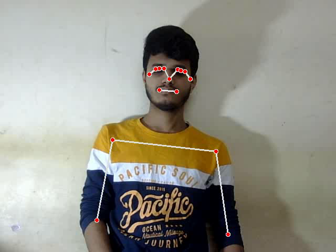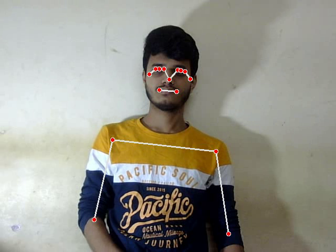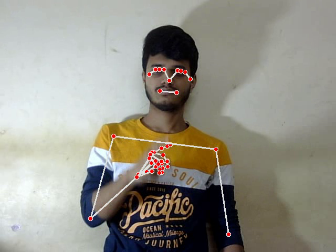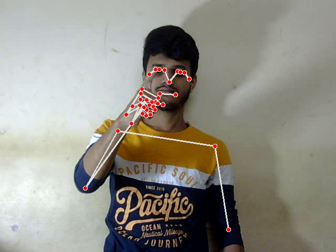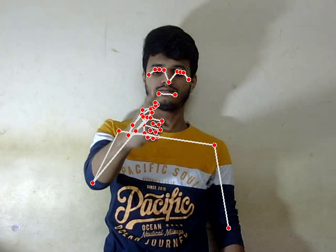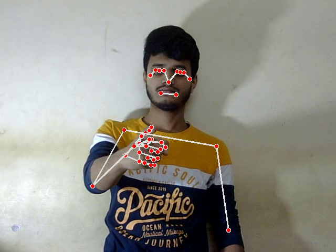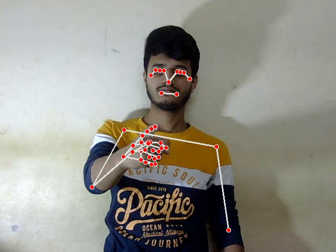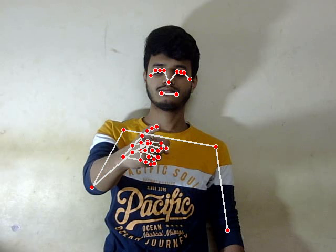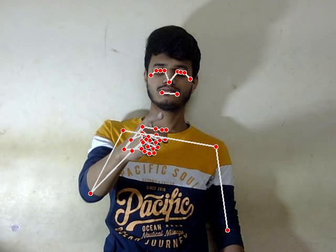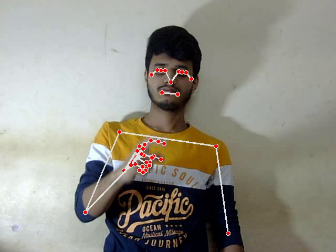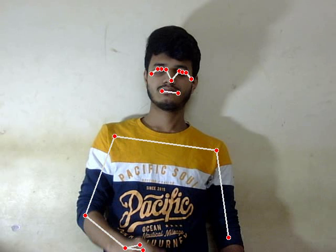you